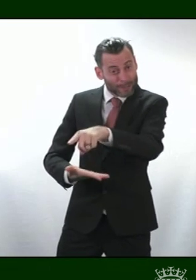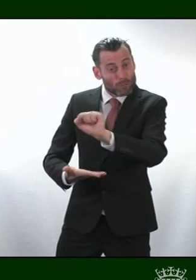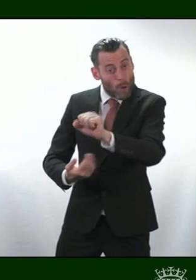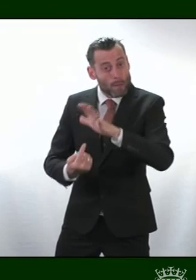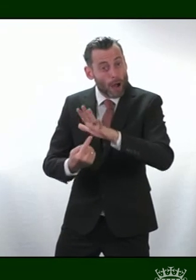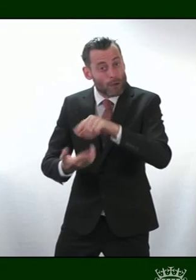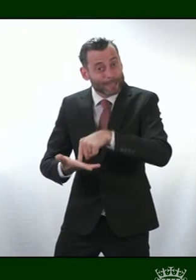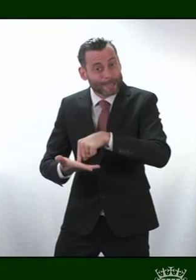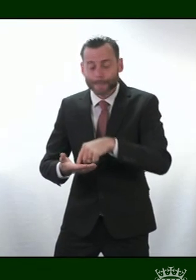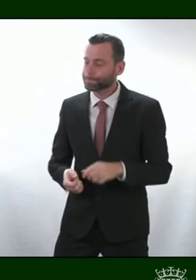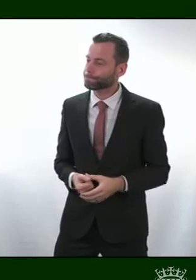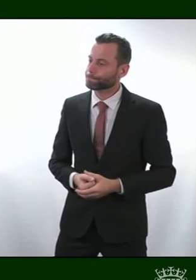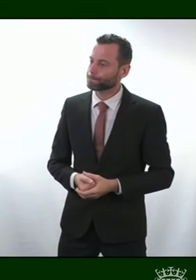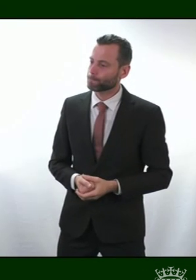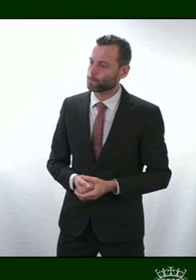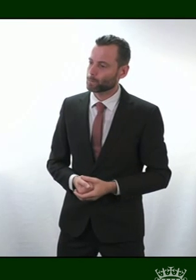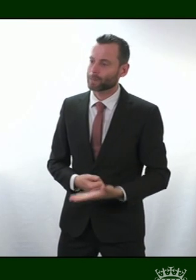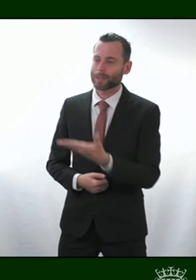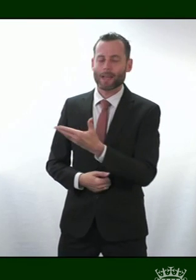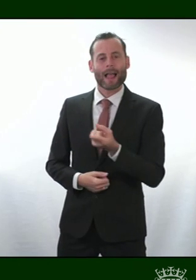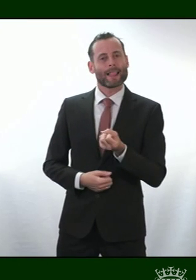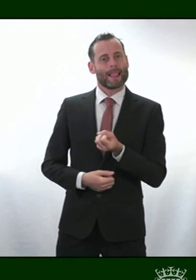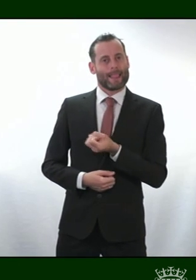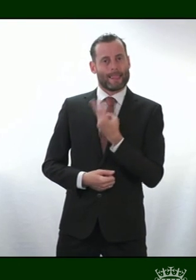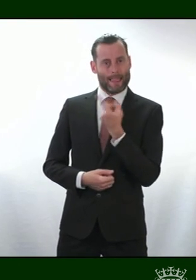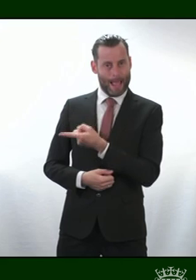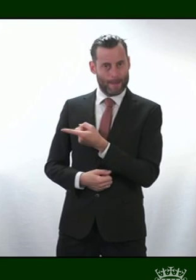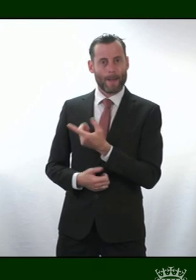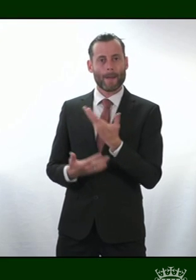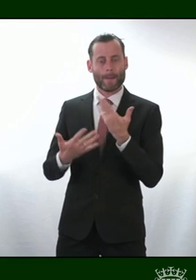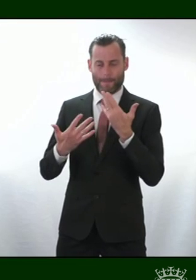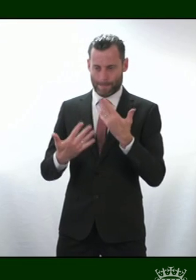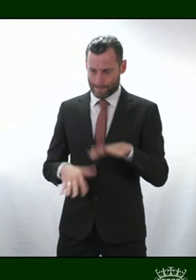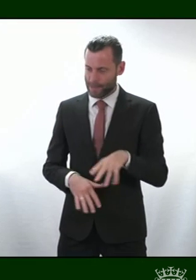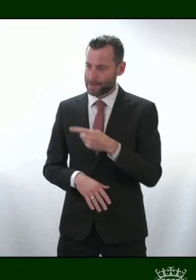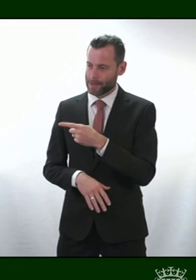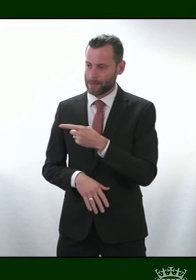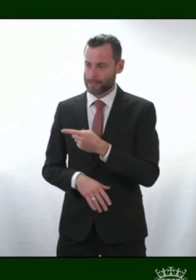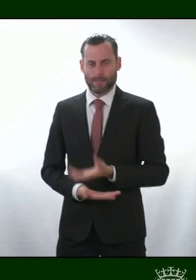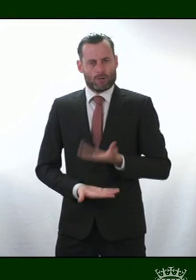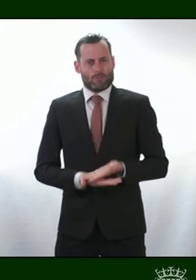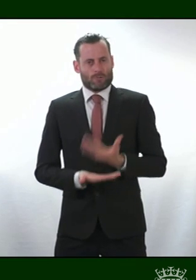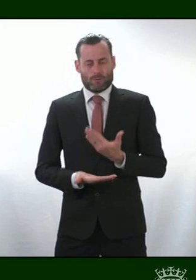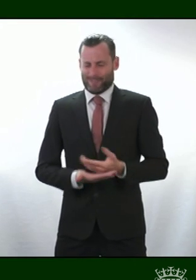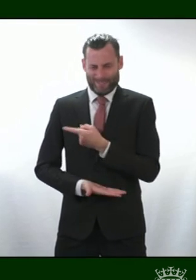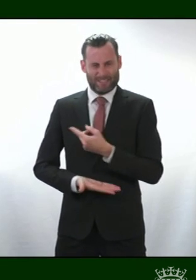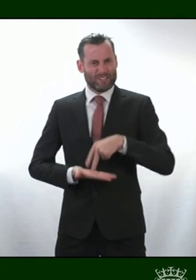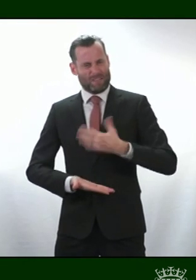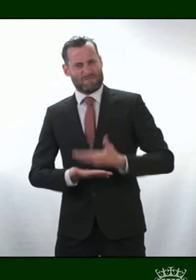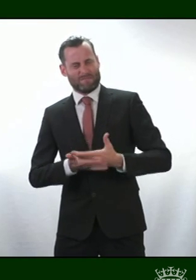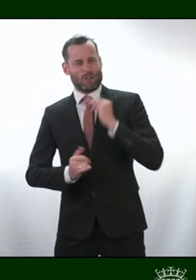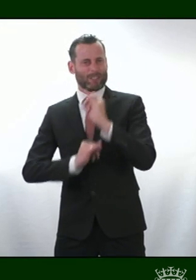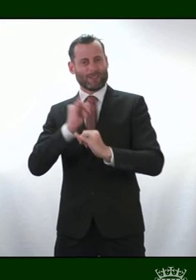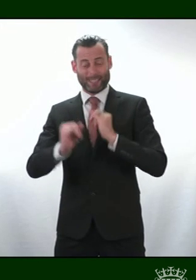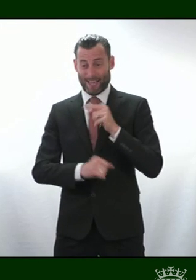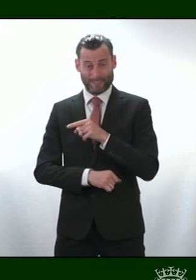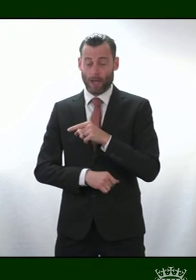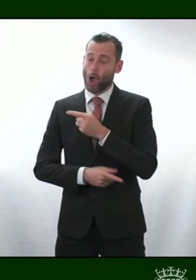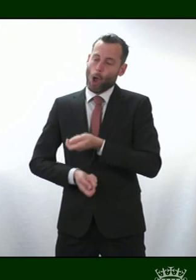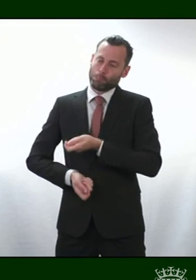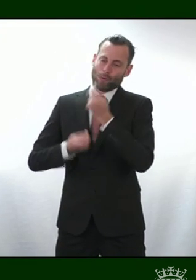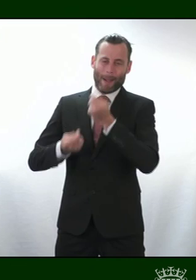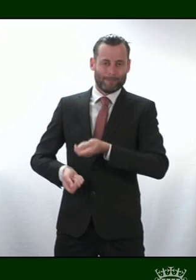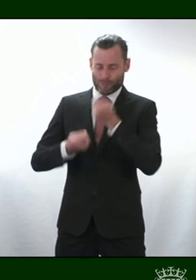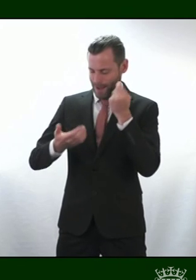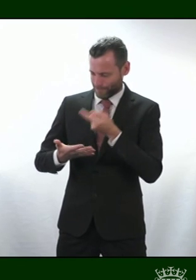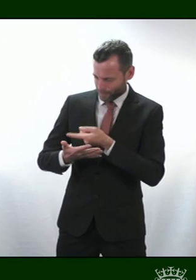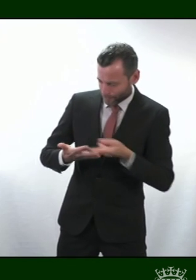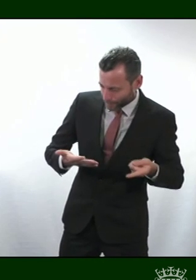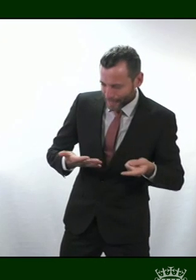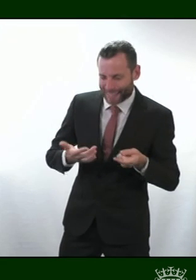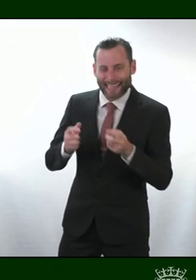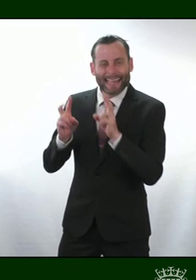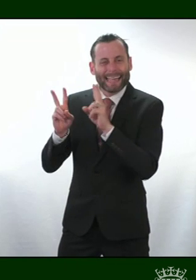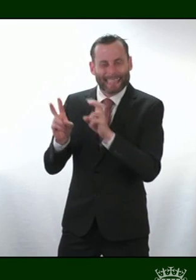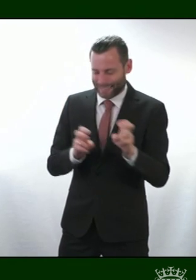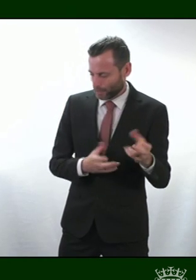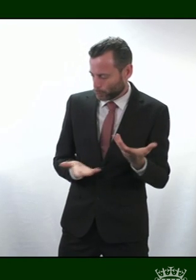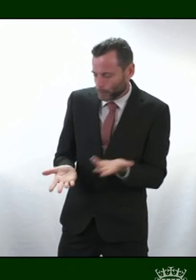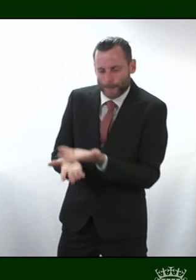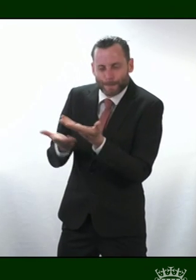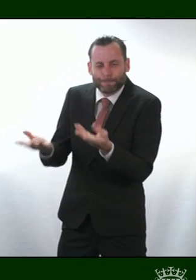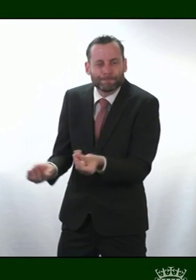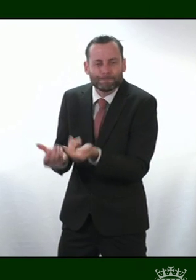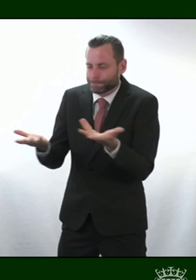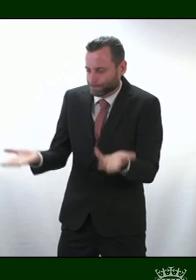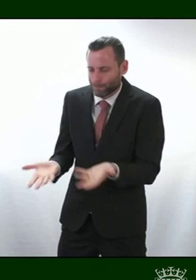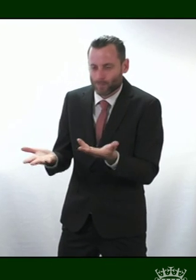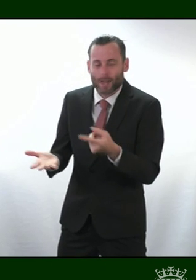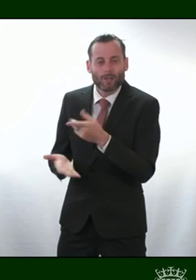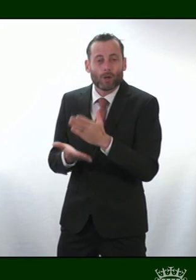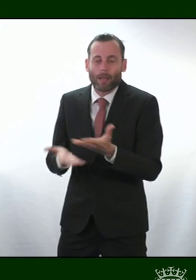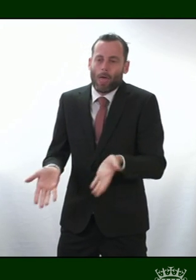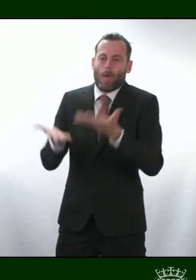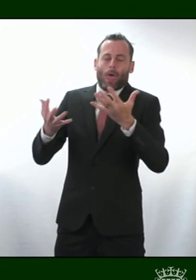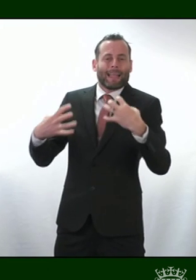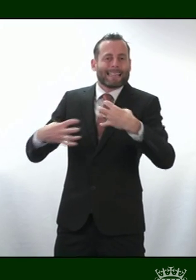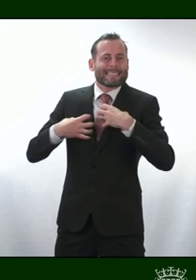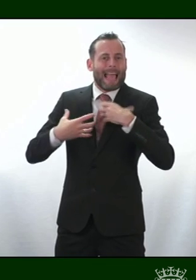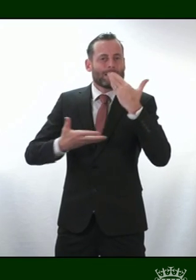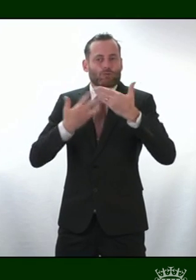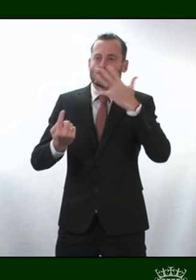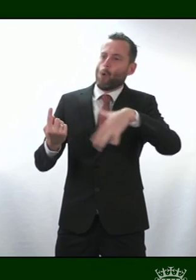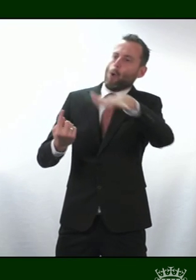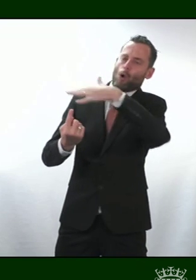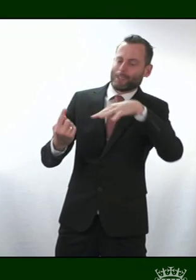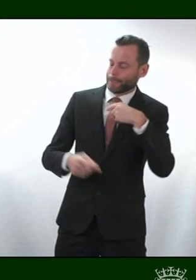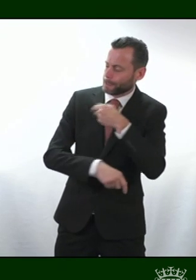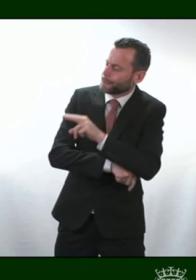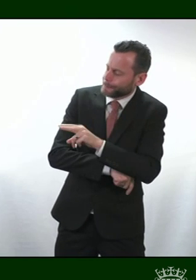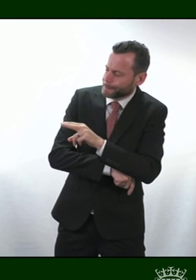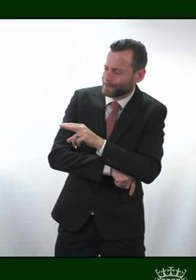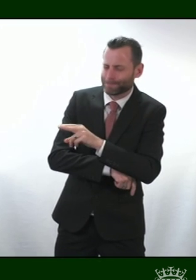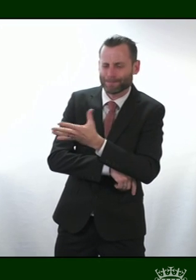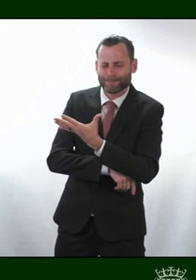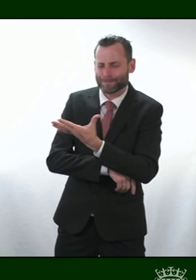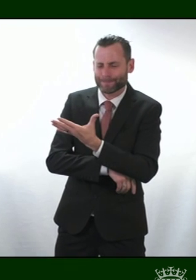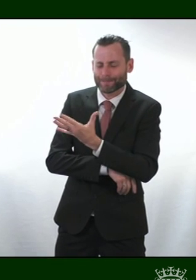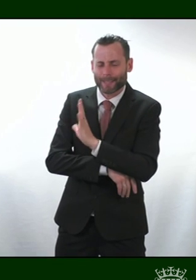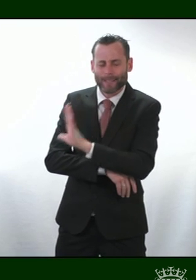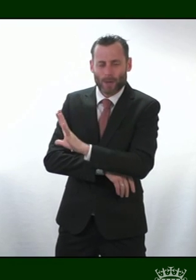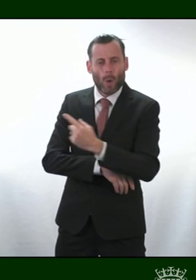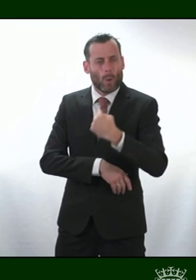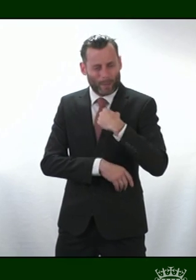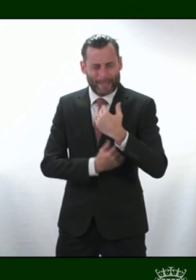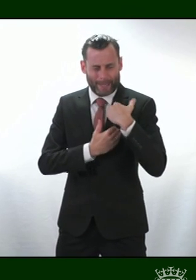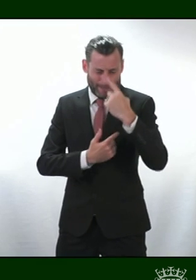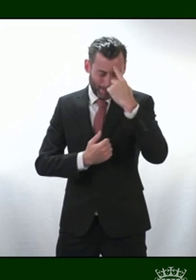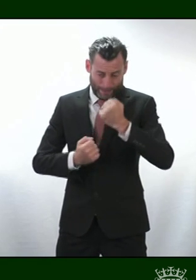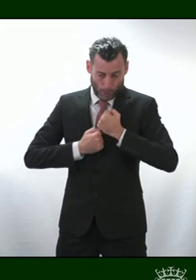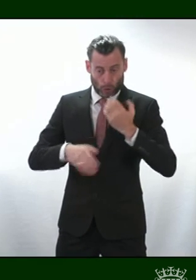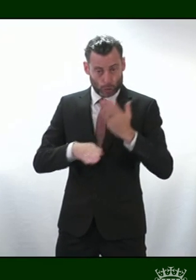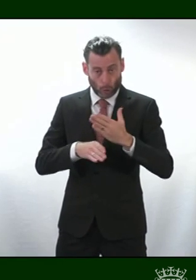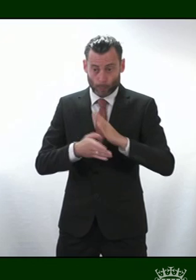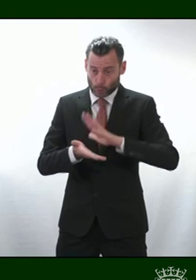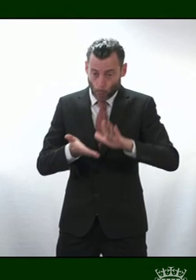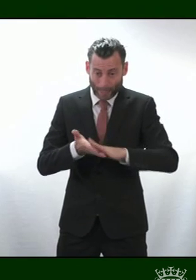While the Labour Opposition have been consistently carping from the sidelines throughout this crisis and raising, frankly, issues that are tangential, if not scare stories about what is going on, we are getting on with delivering for the British public.